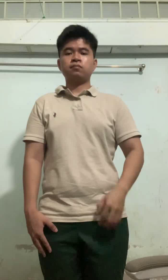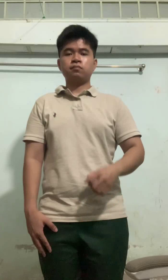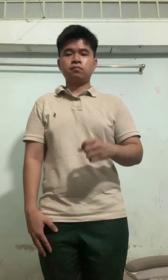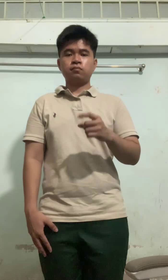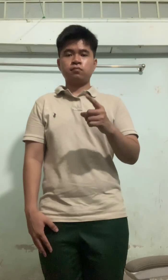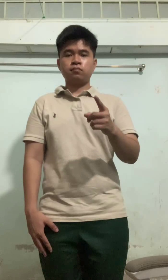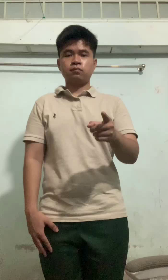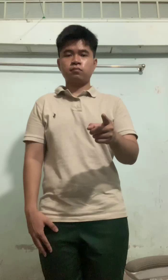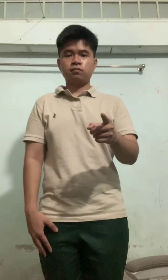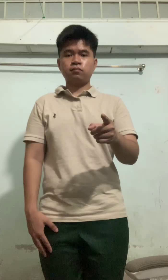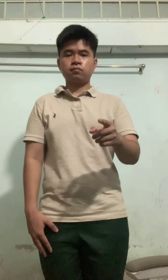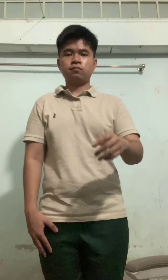ban